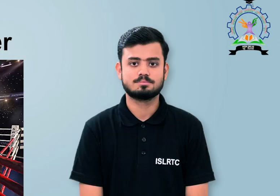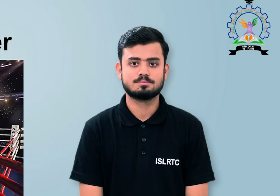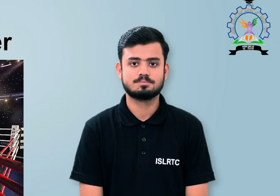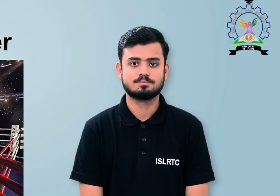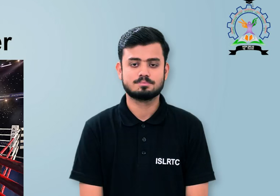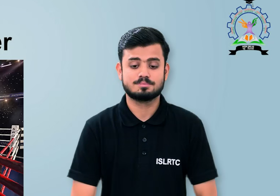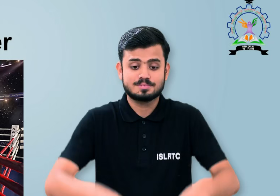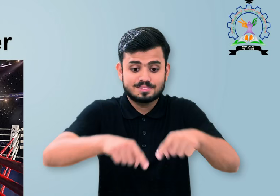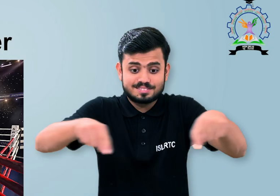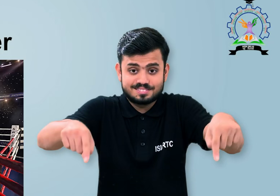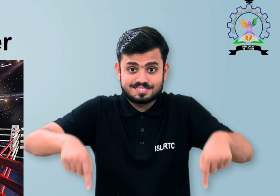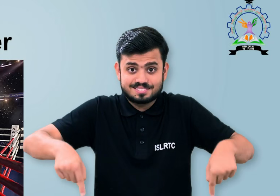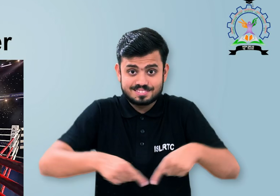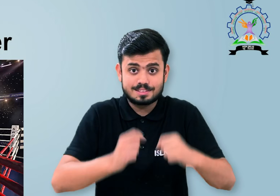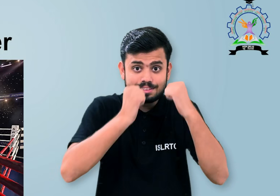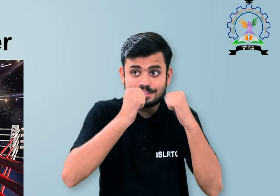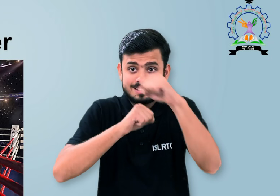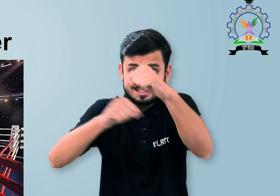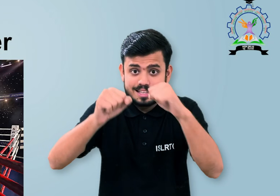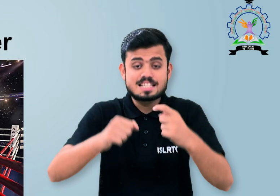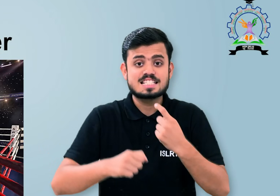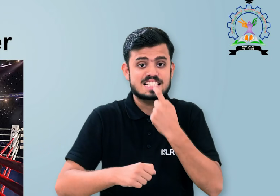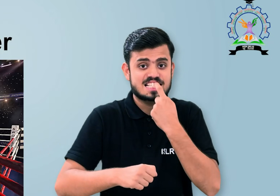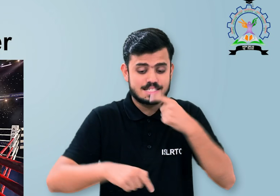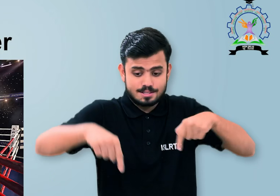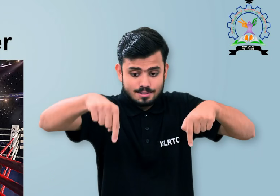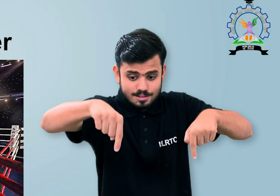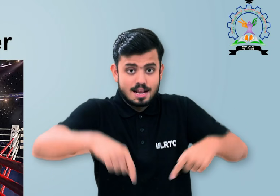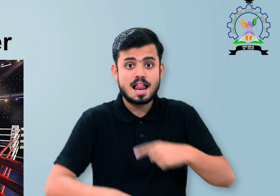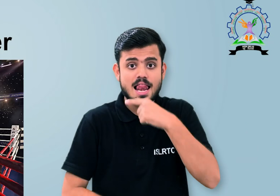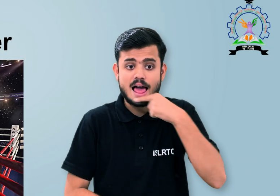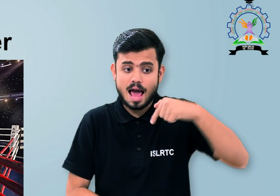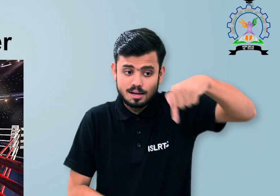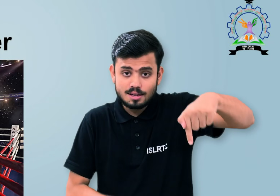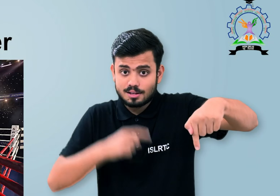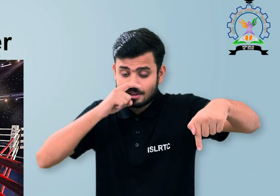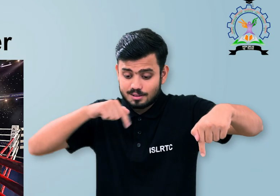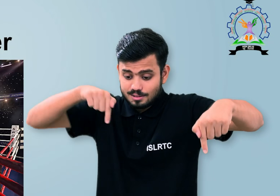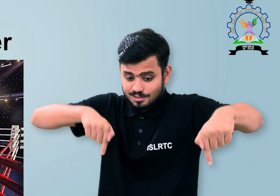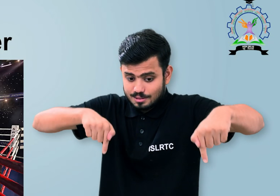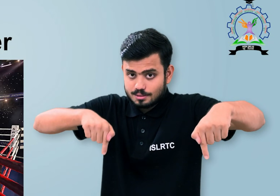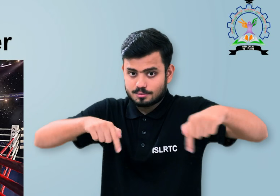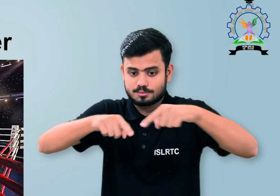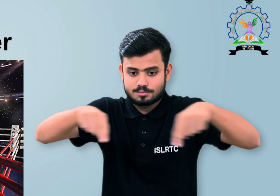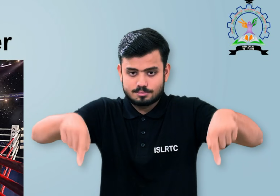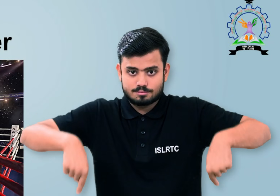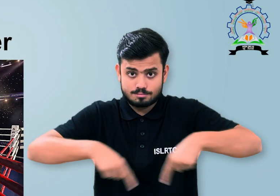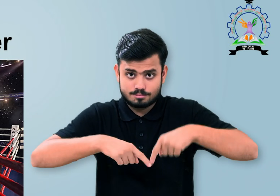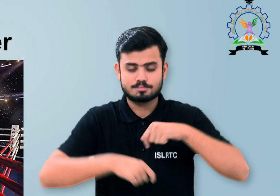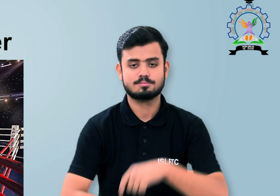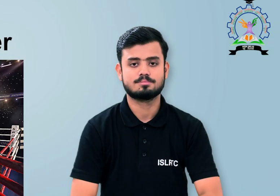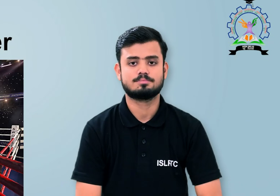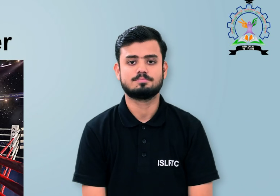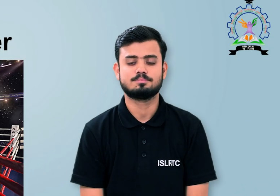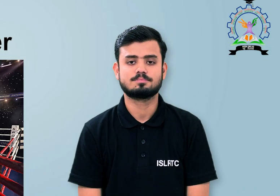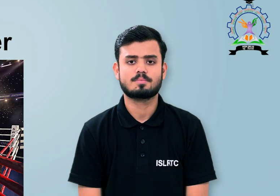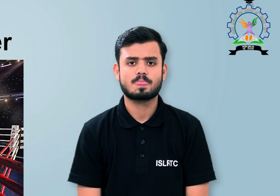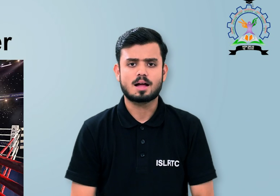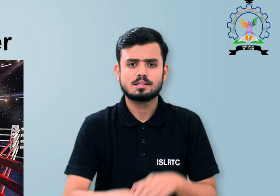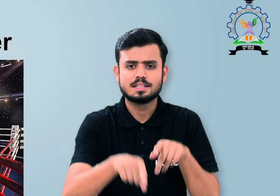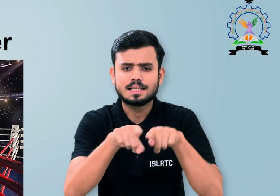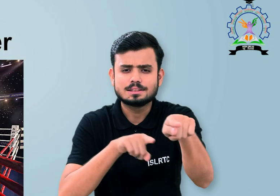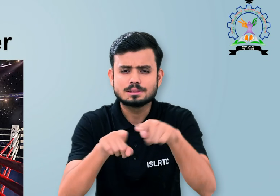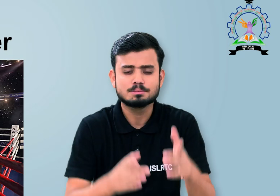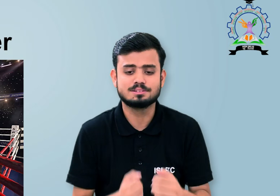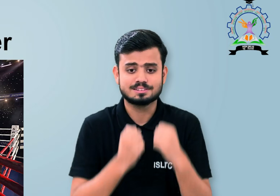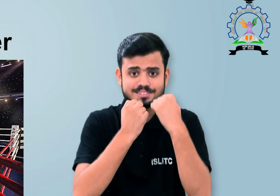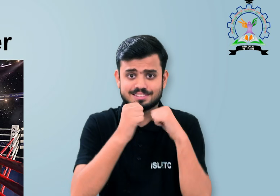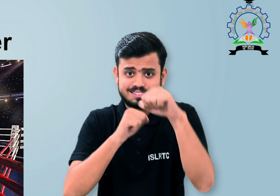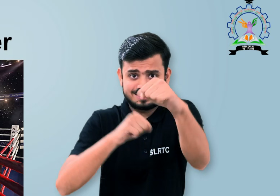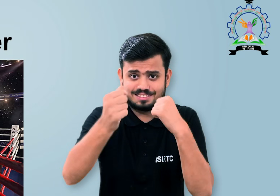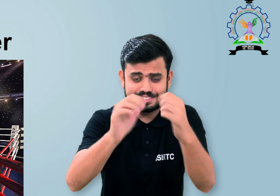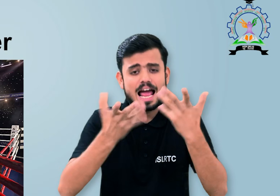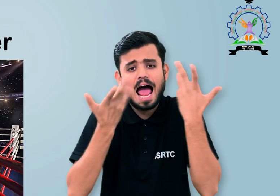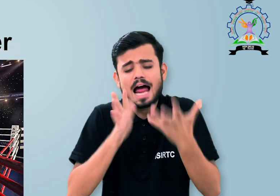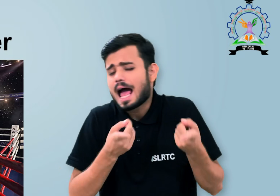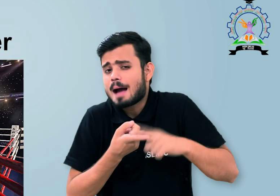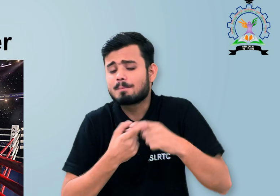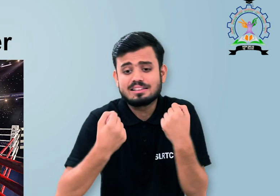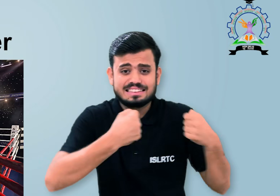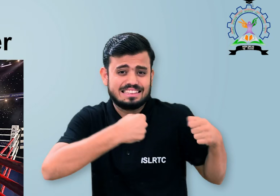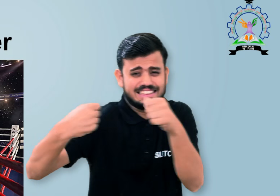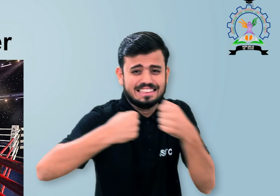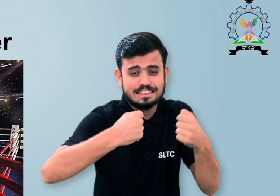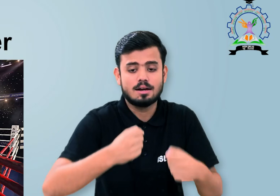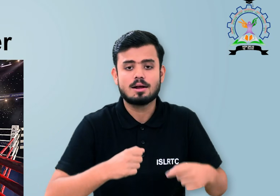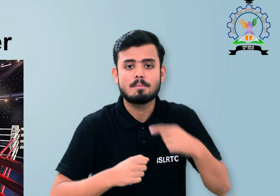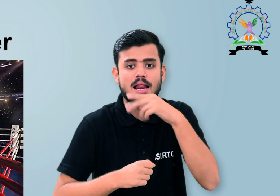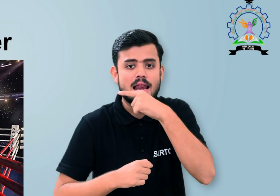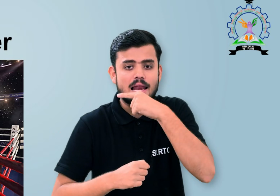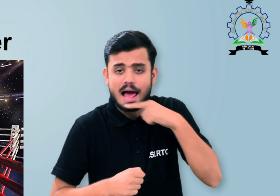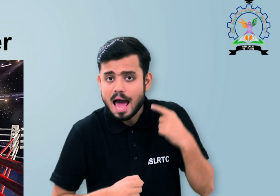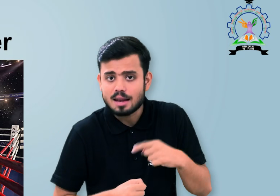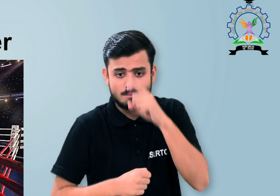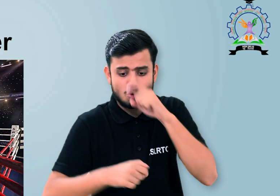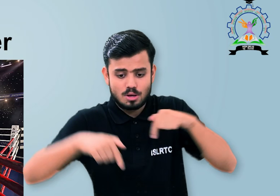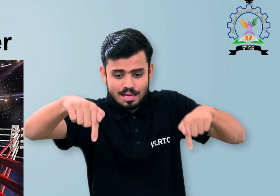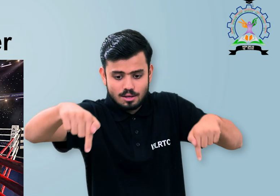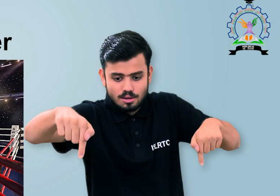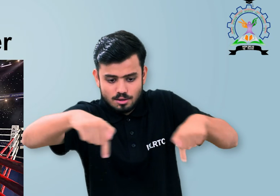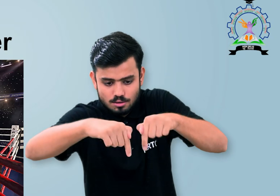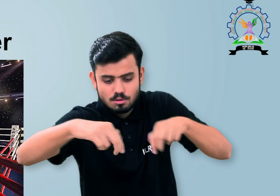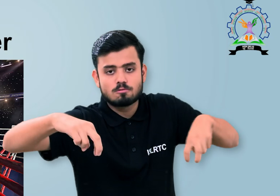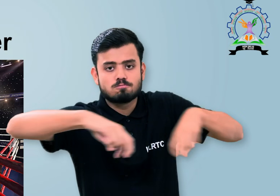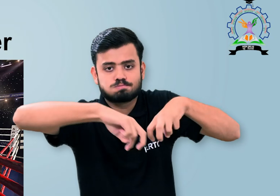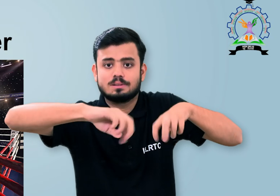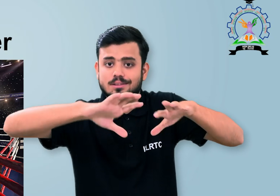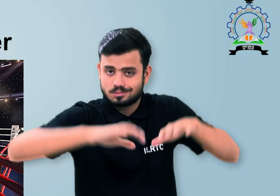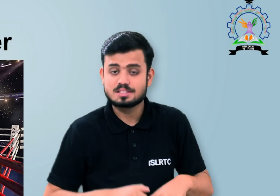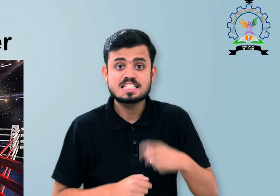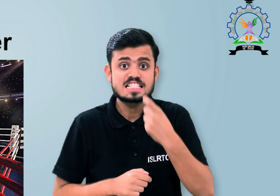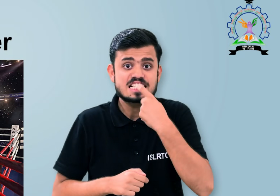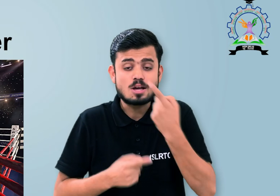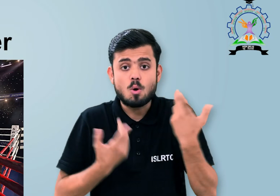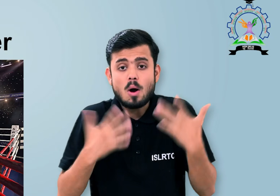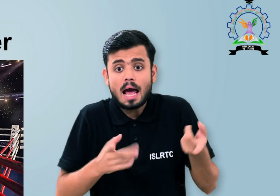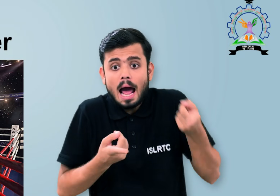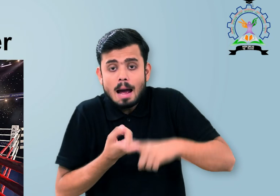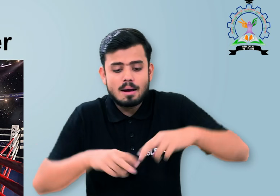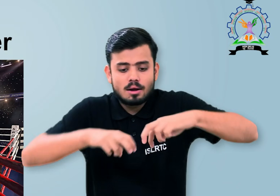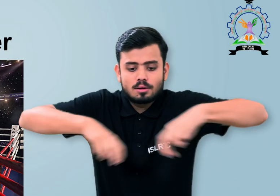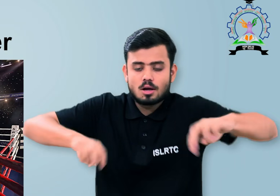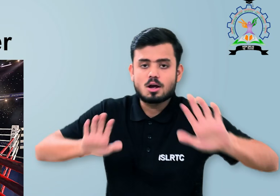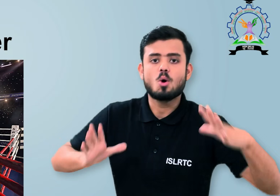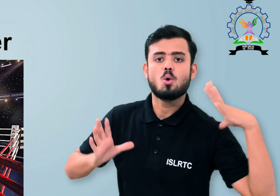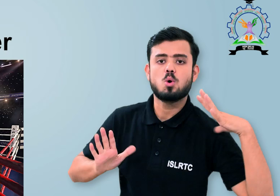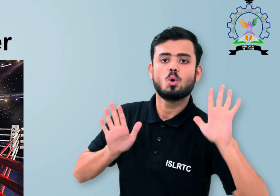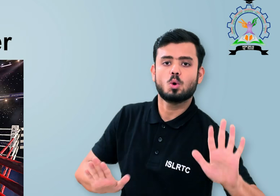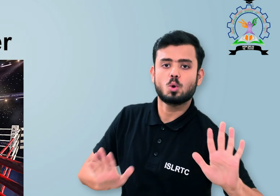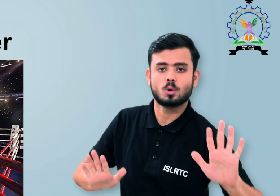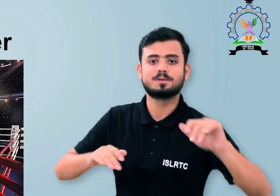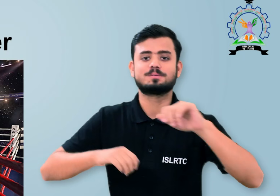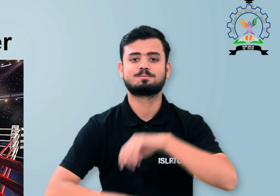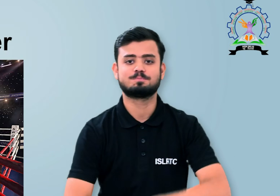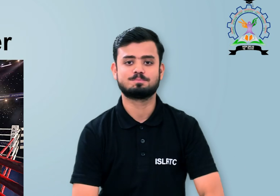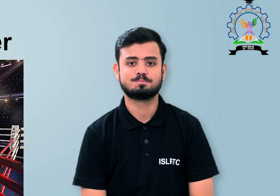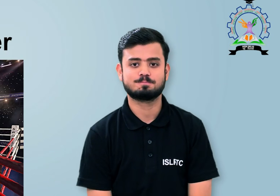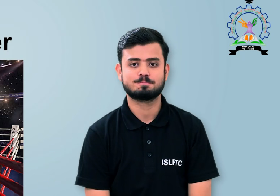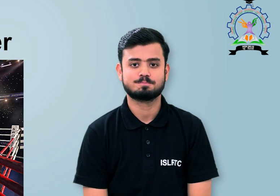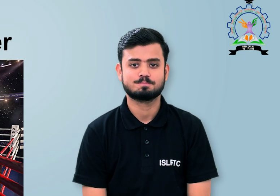Neutral Corner Each of the two fighters are assigned a red or blue corner. Two white corners of the ring are remaining and are considered “neutral territory.” Neither fighter’s cornermen are stationed there so it’s where a fighter is sent if he knocks his or her opponent down. They remain there while a count is administered by the referee.